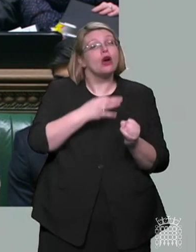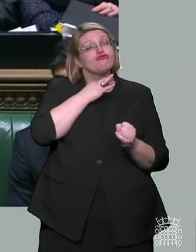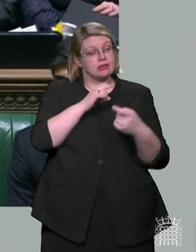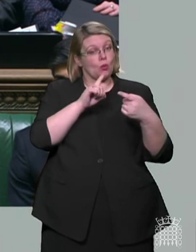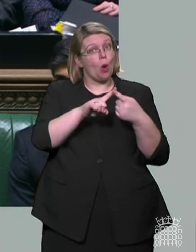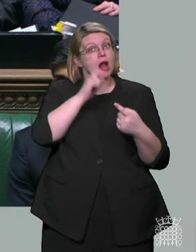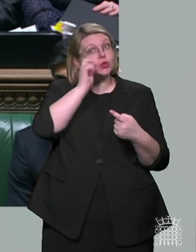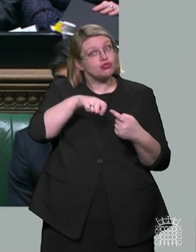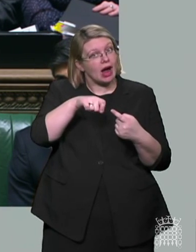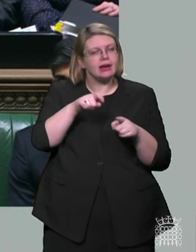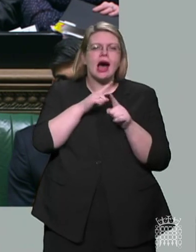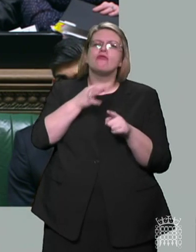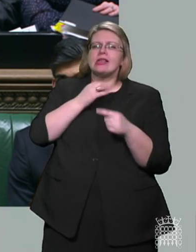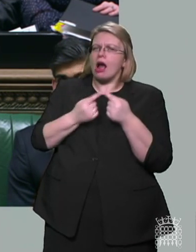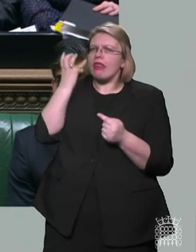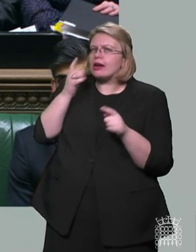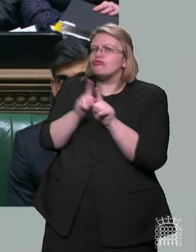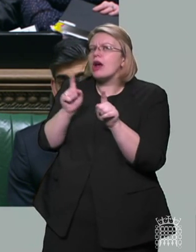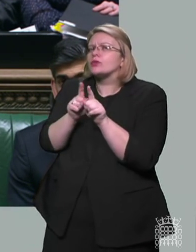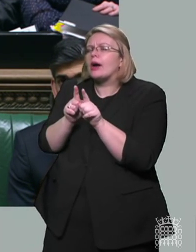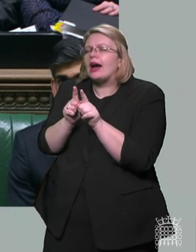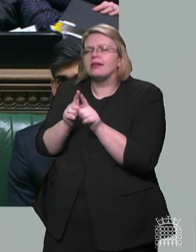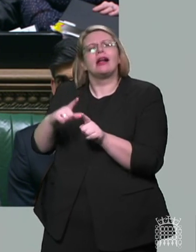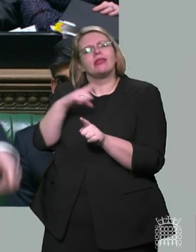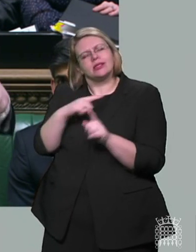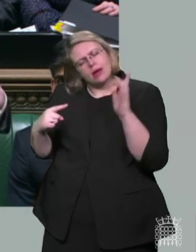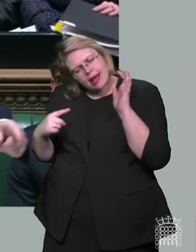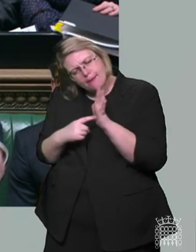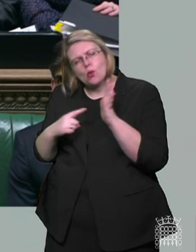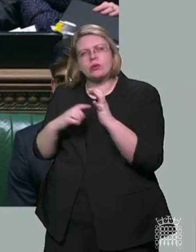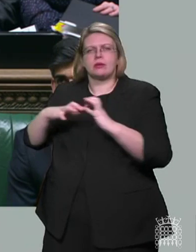That is why the unity of this House is so important today.